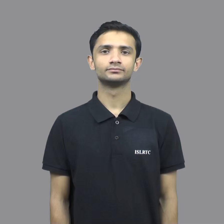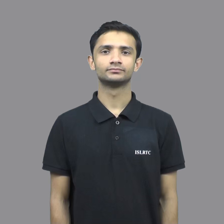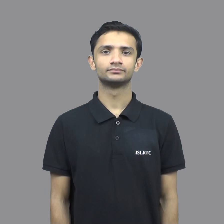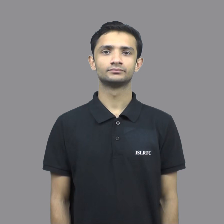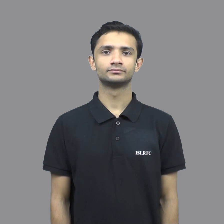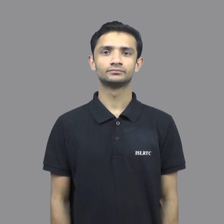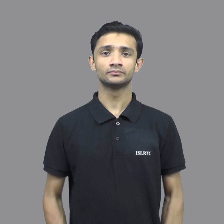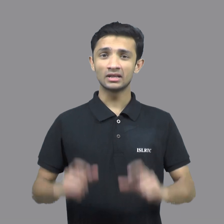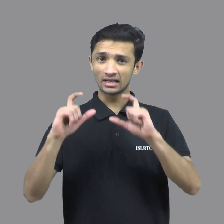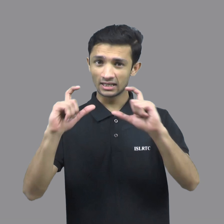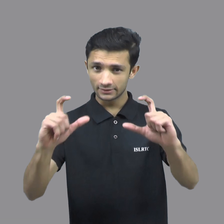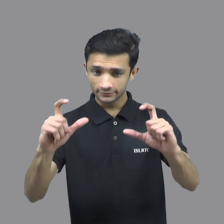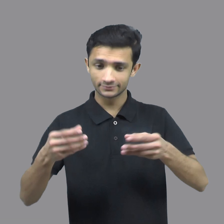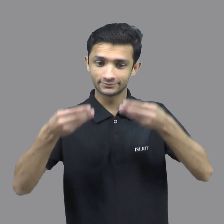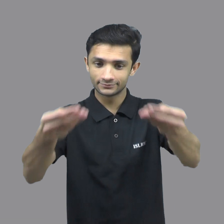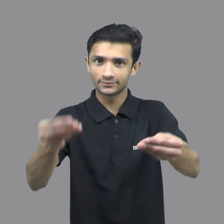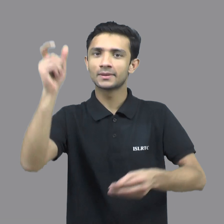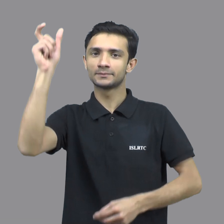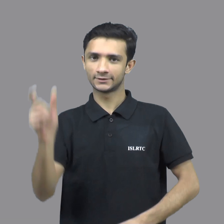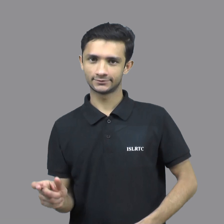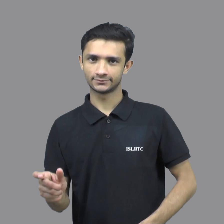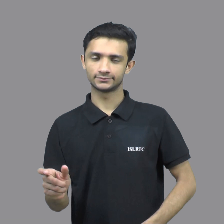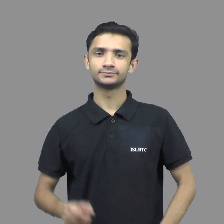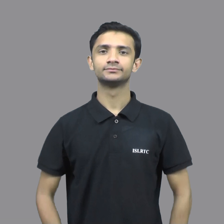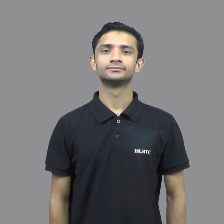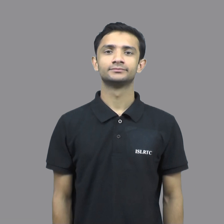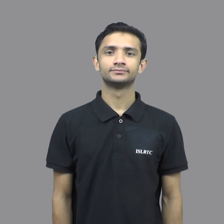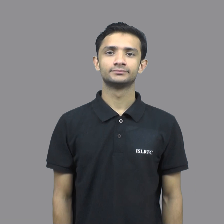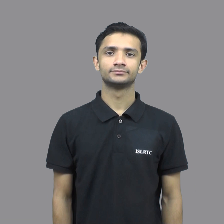Care Giver